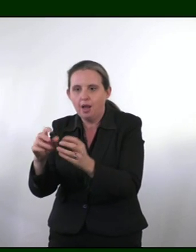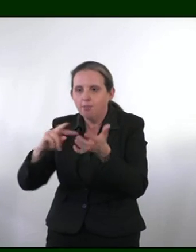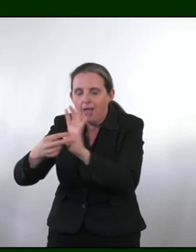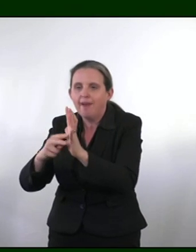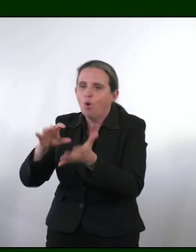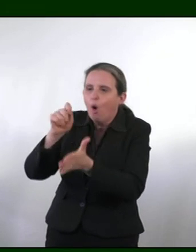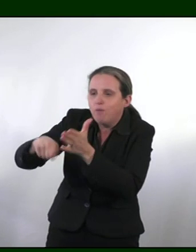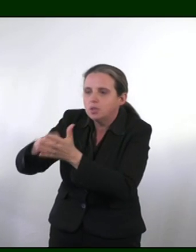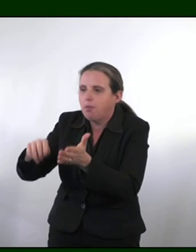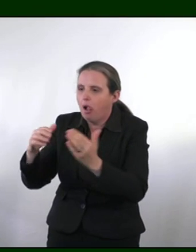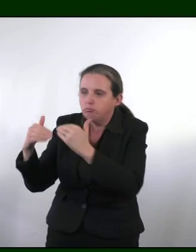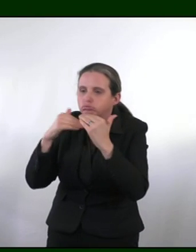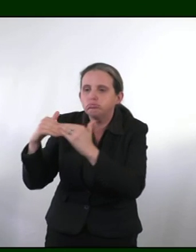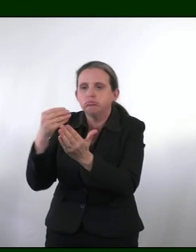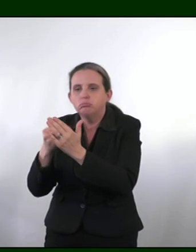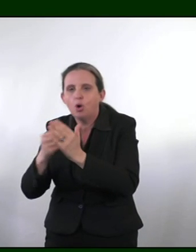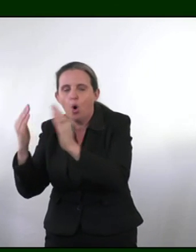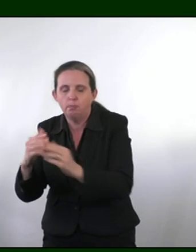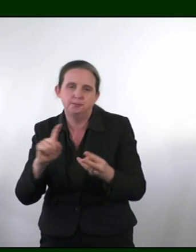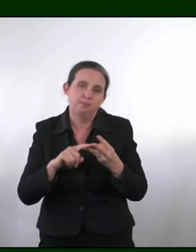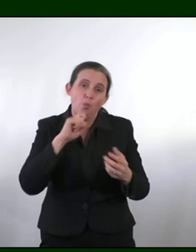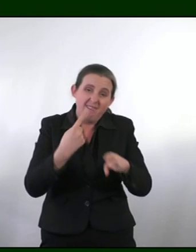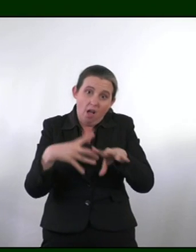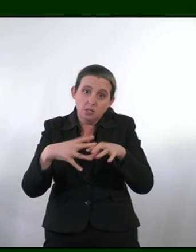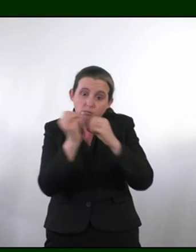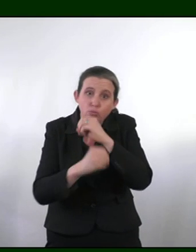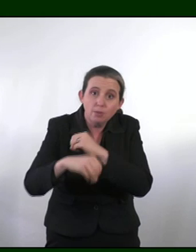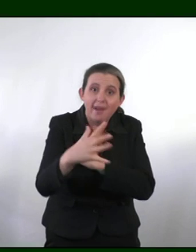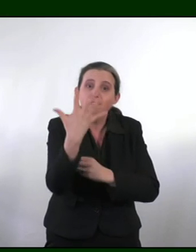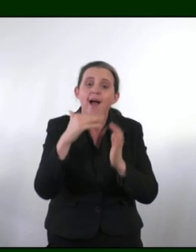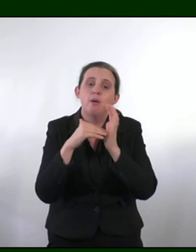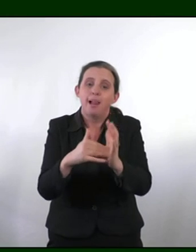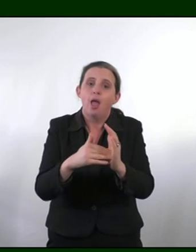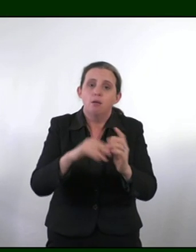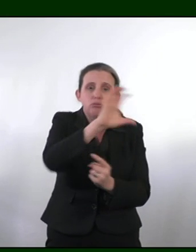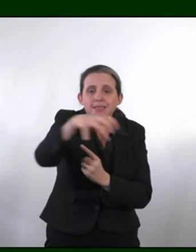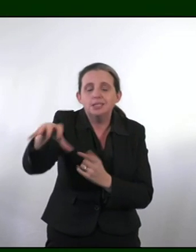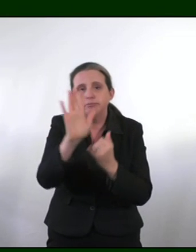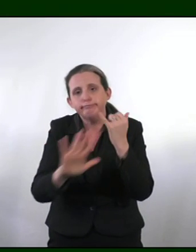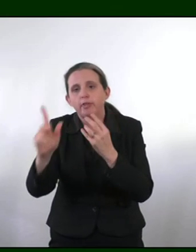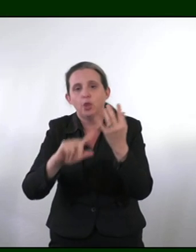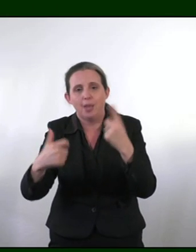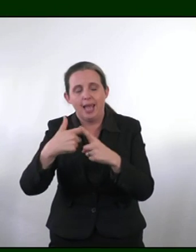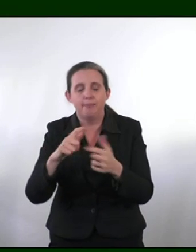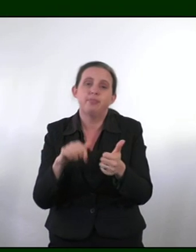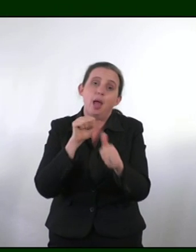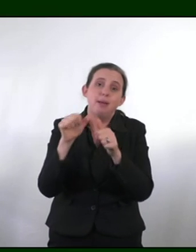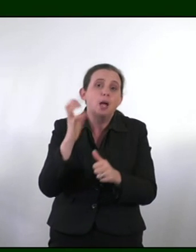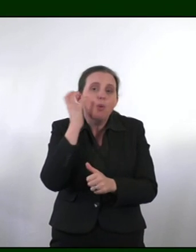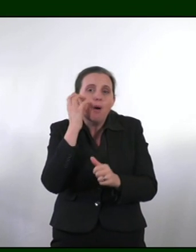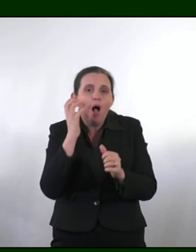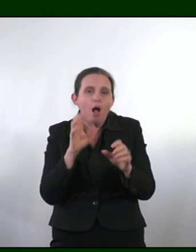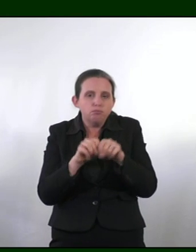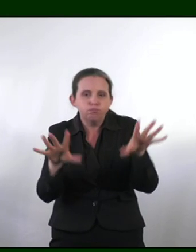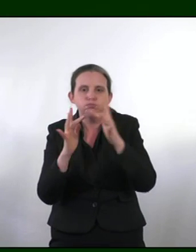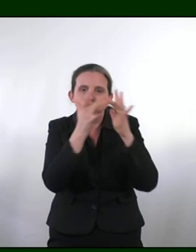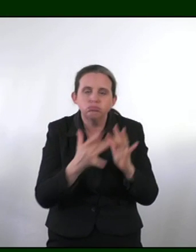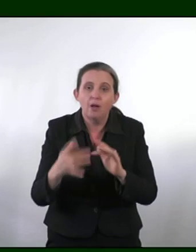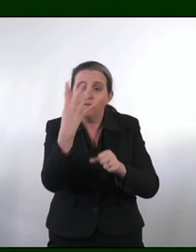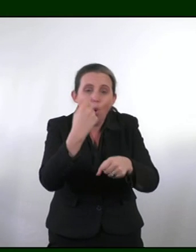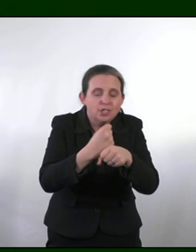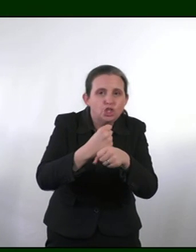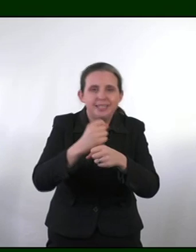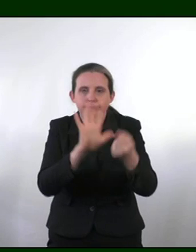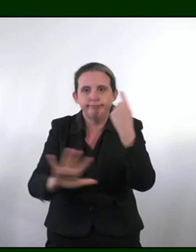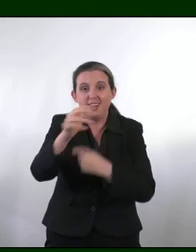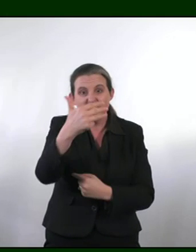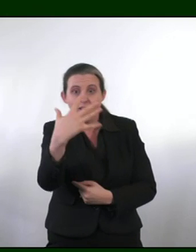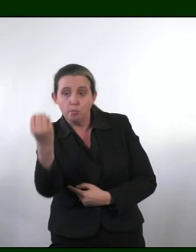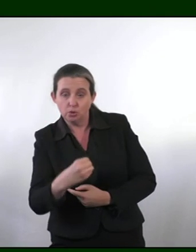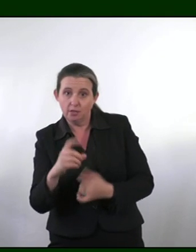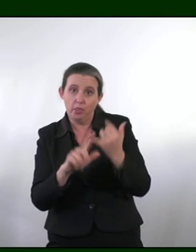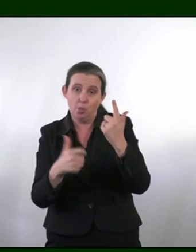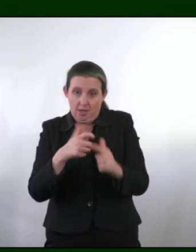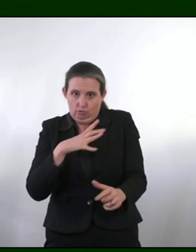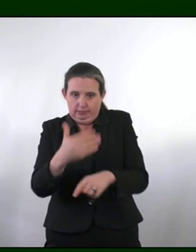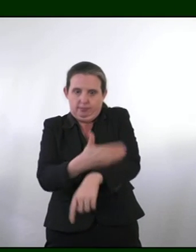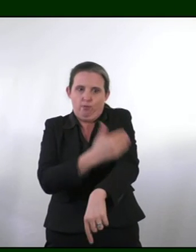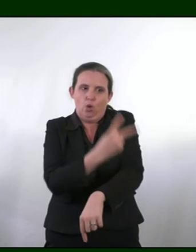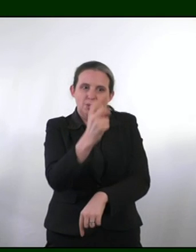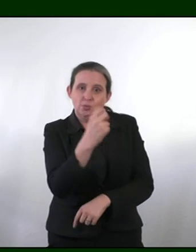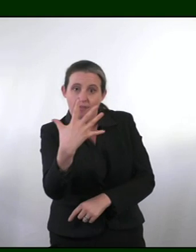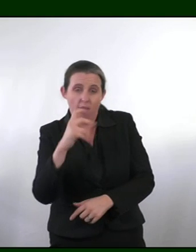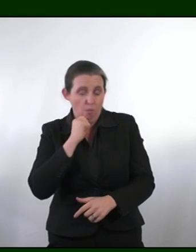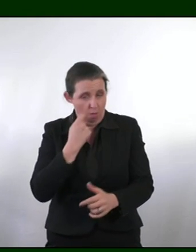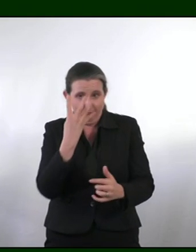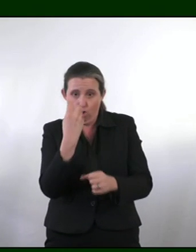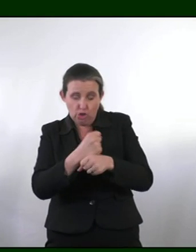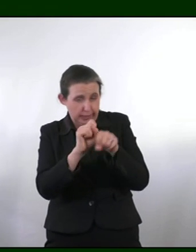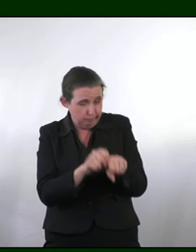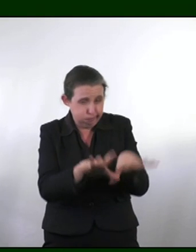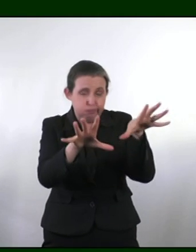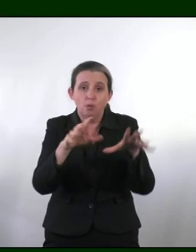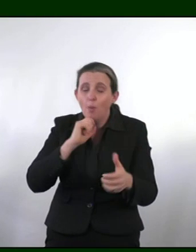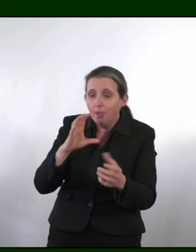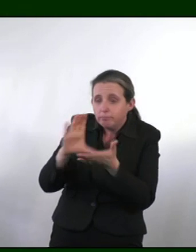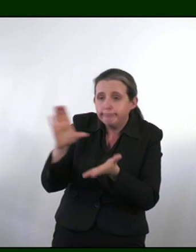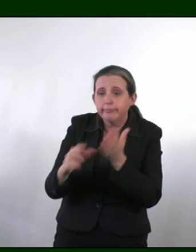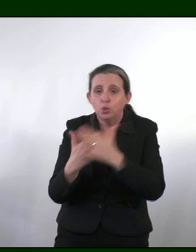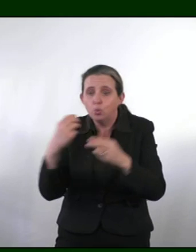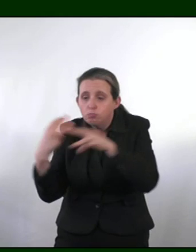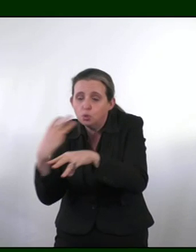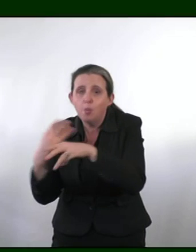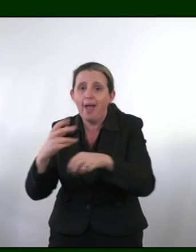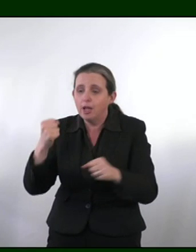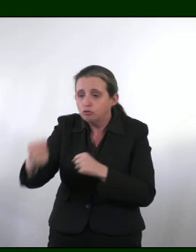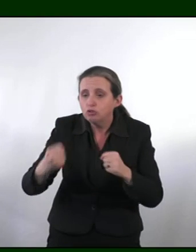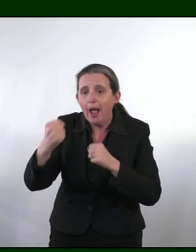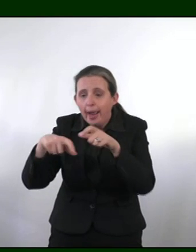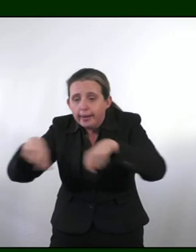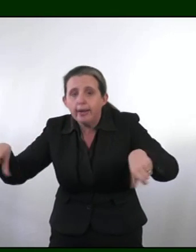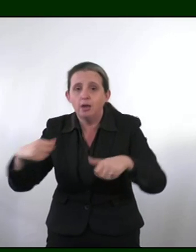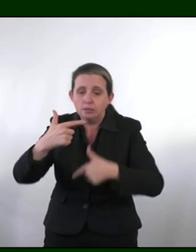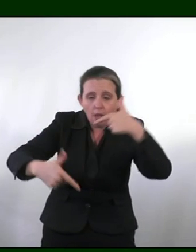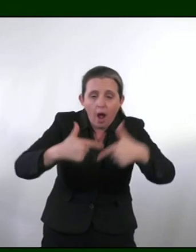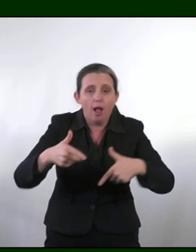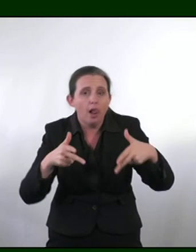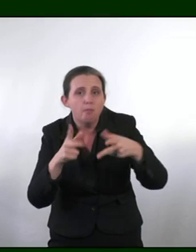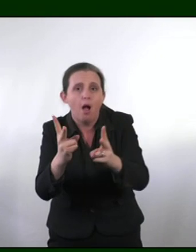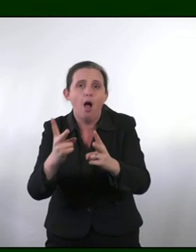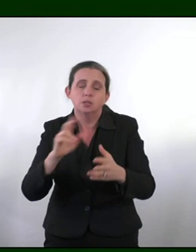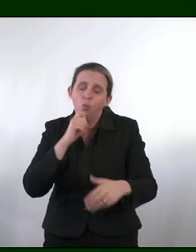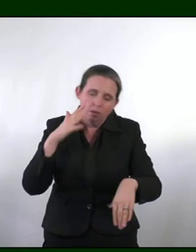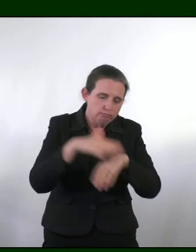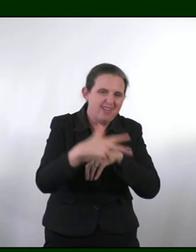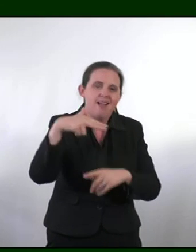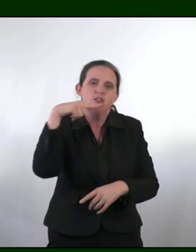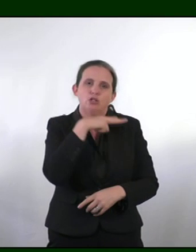We will deliver faster broadband for over 5 million premises across the UK, better mobile connectivity with 4G coverage across 95% of the country by 2025, the biggest ever investment in new roads, upgraded railways, new cycle lanes and over 800 zero-emission buses.